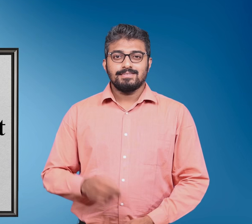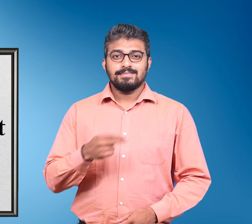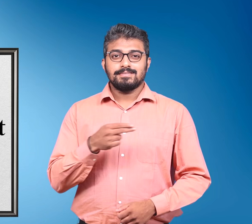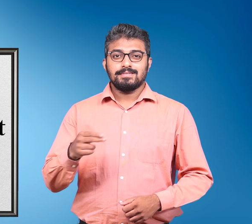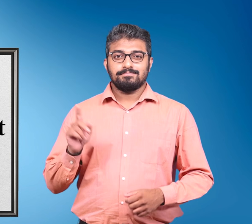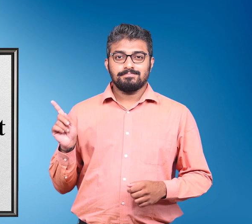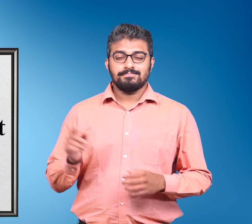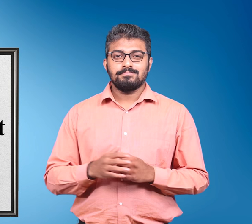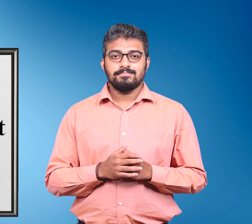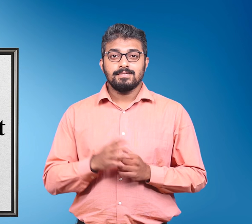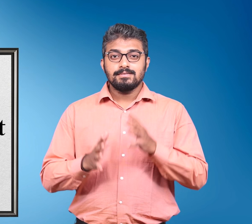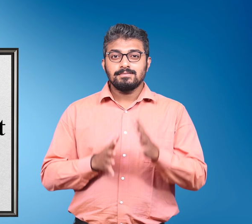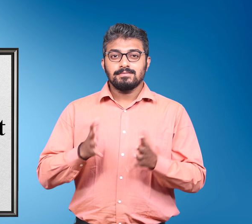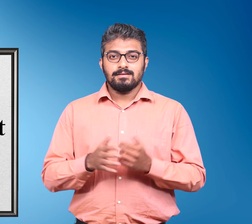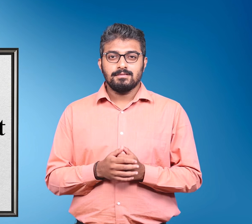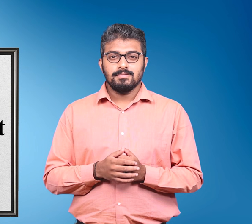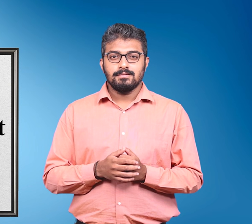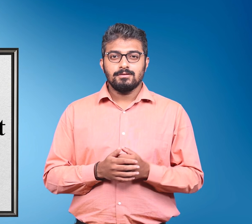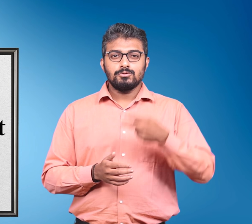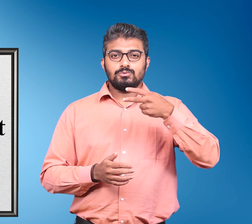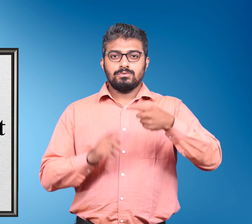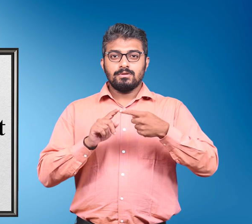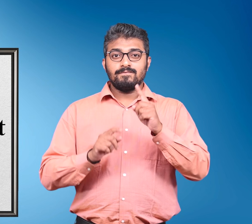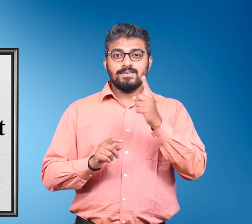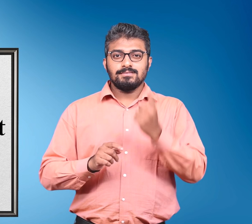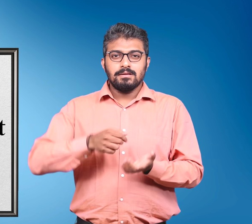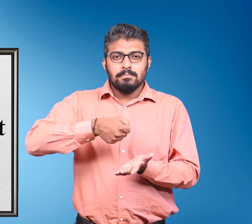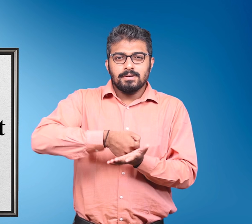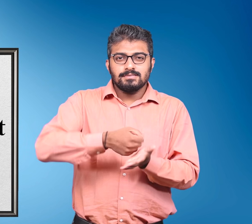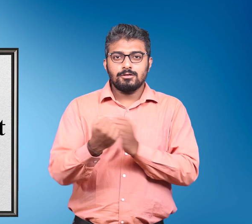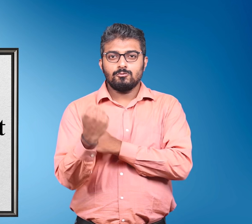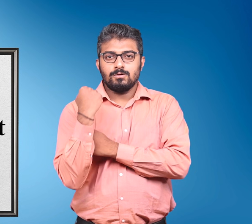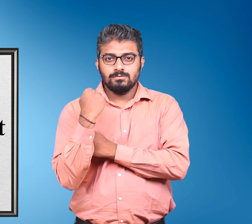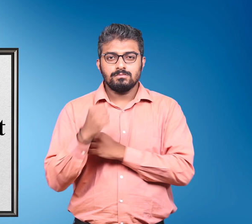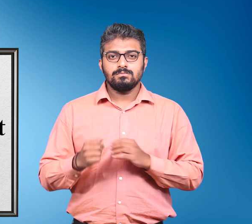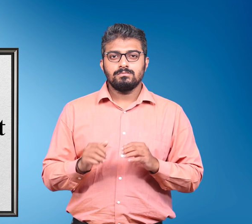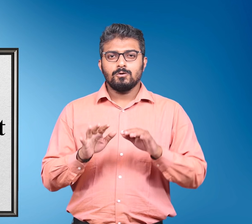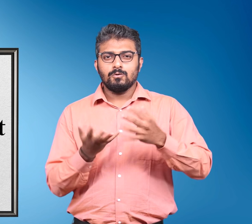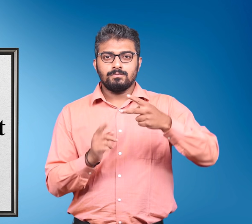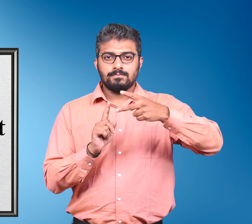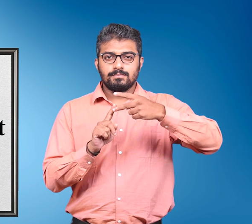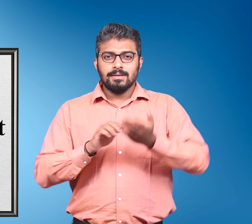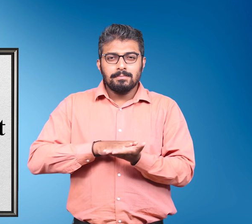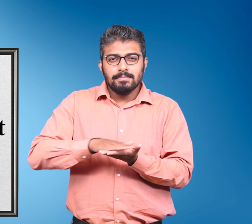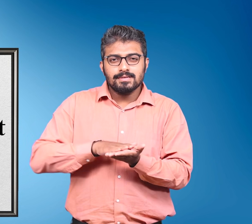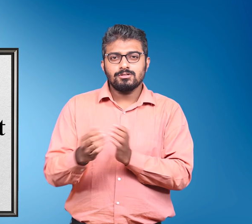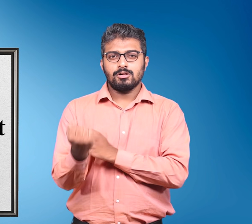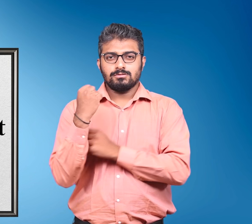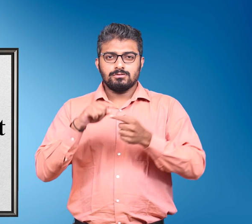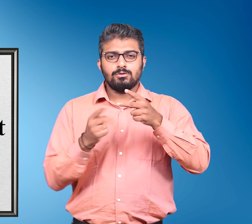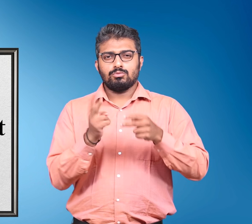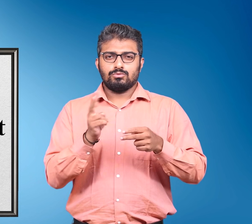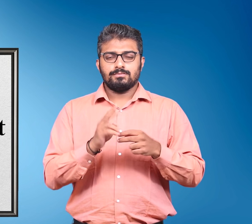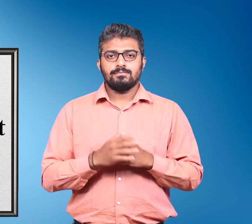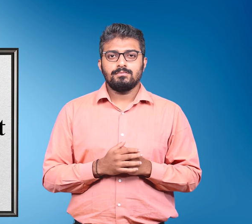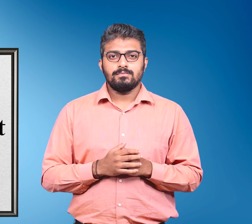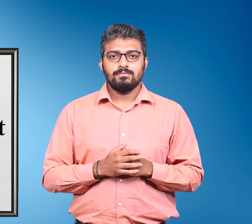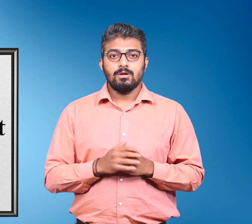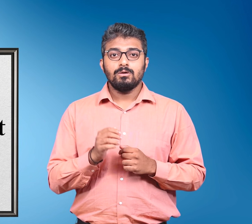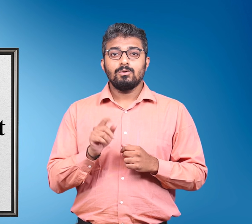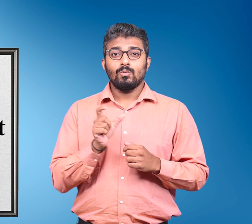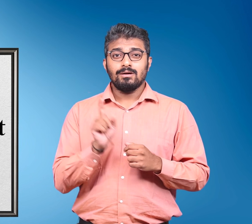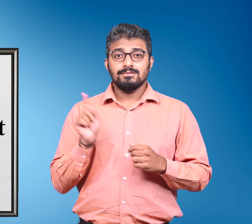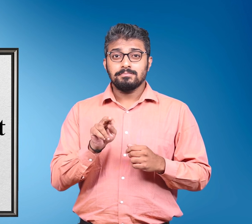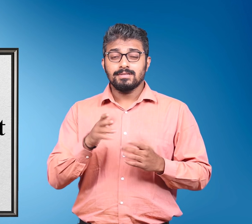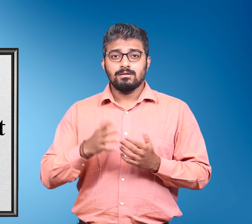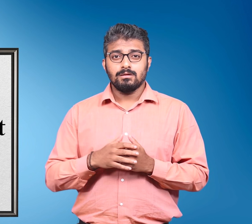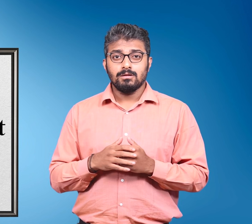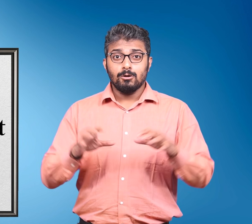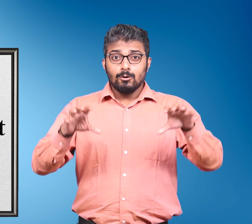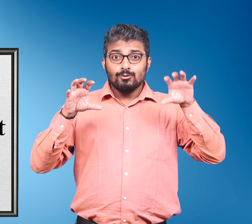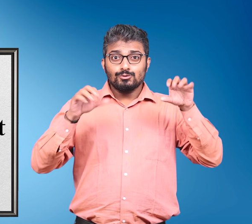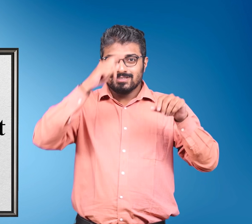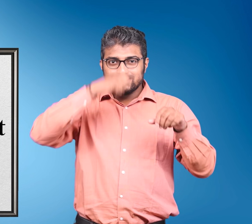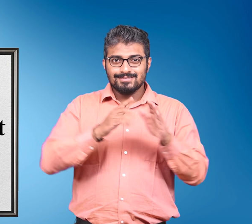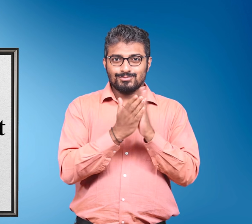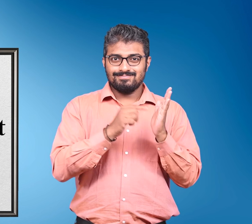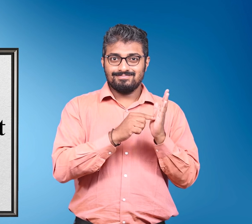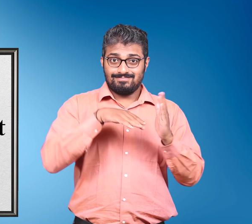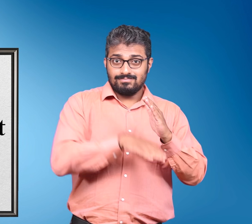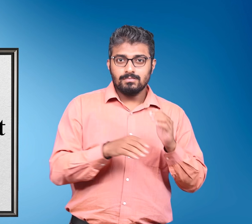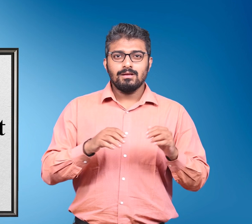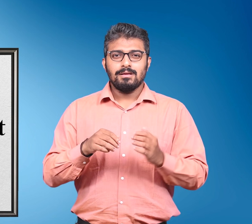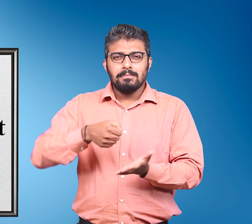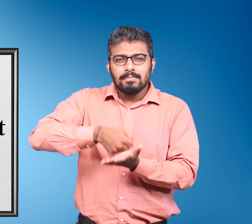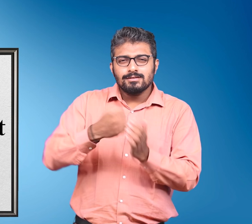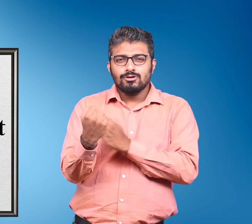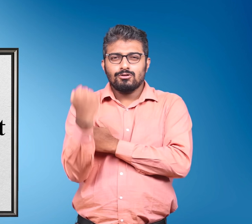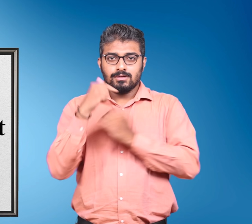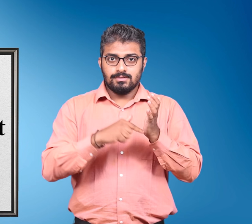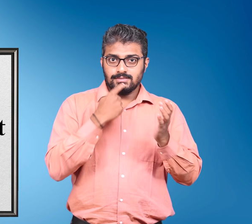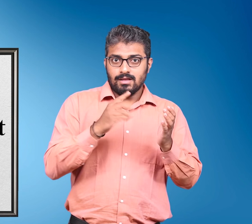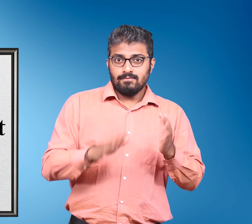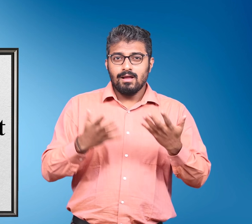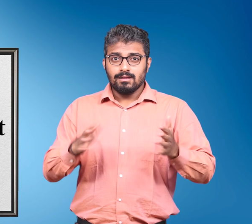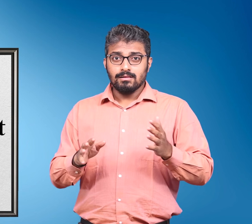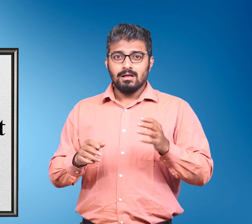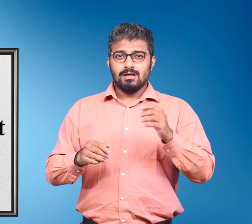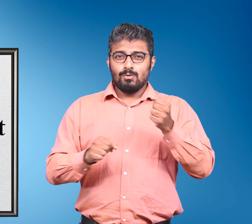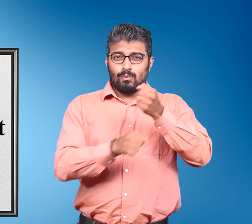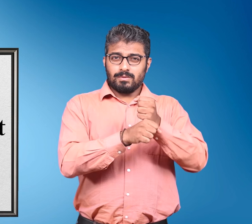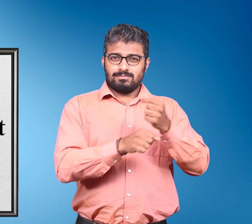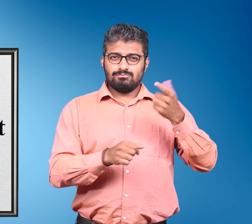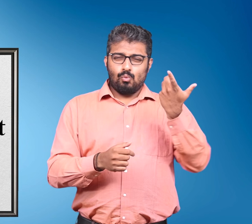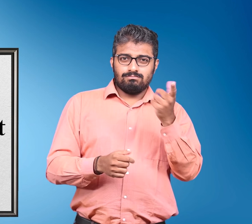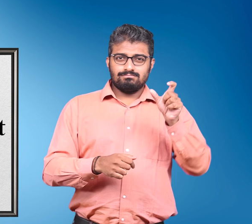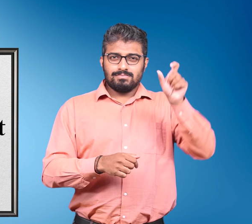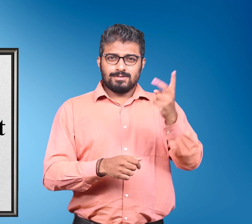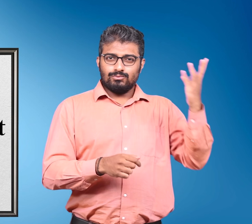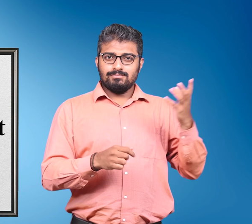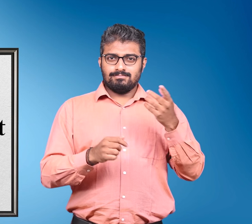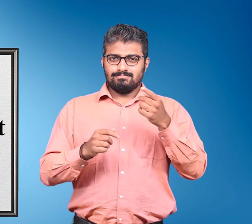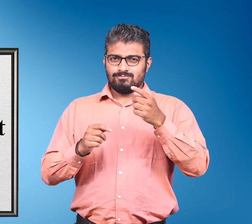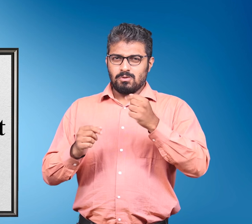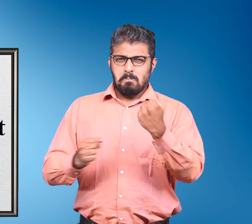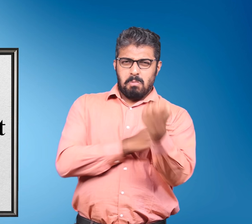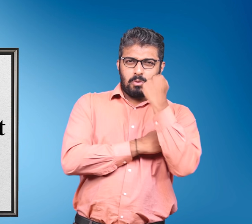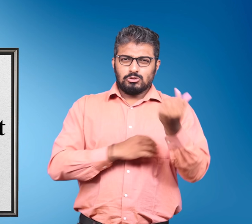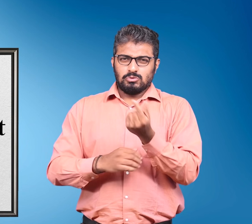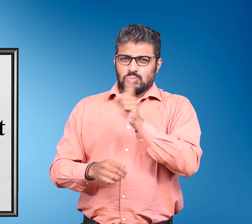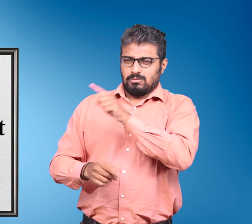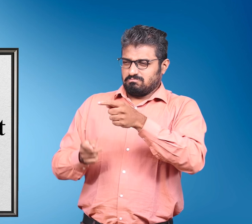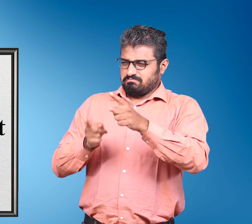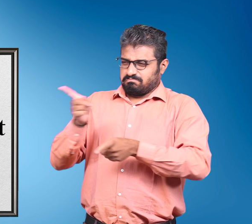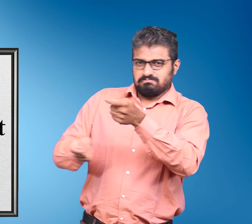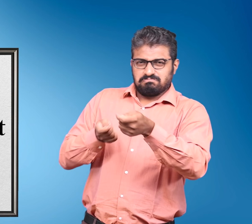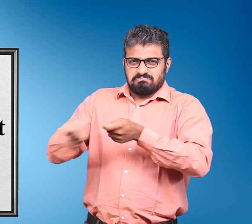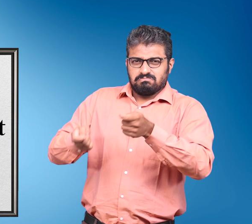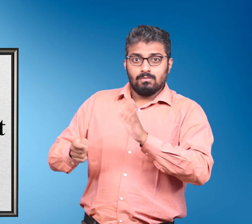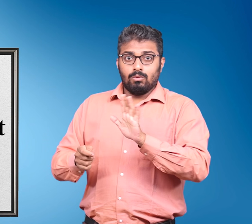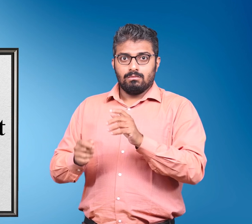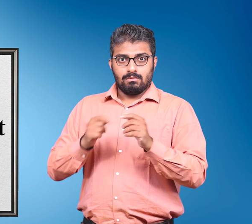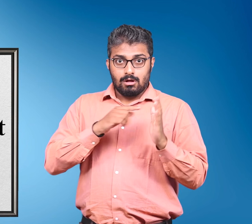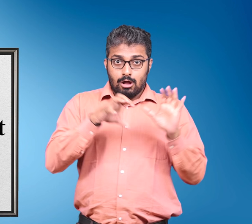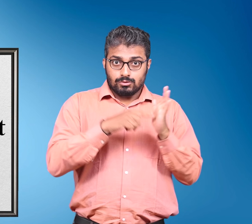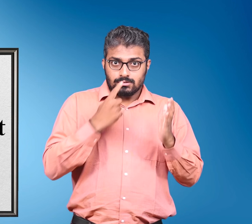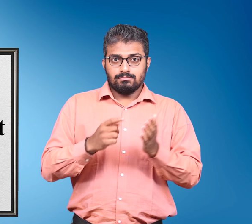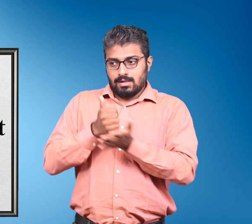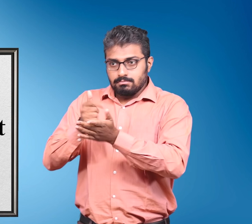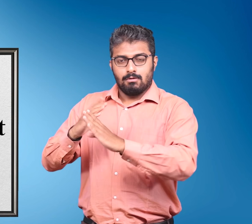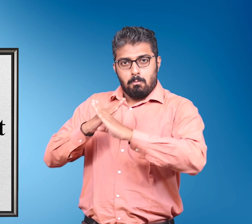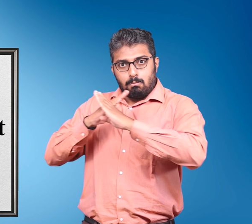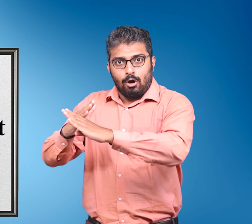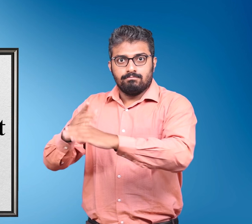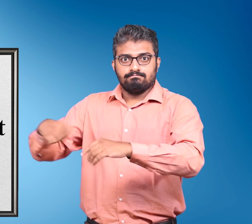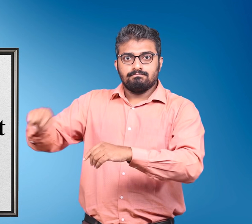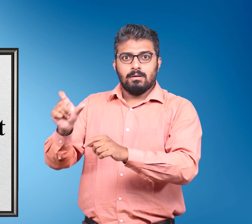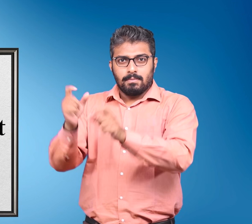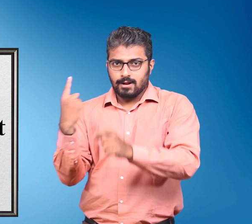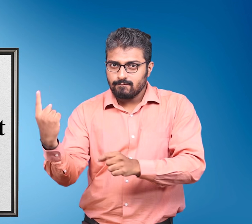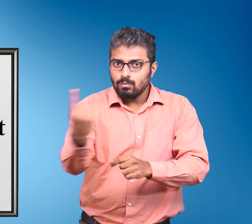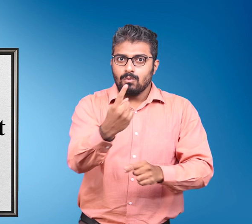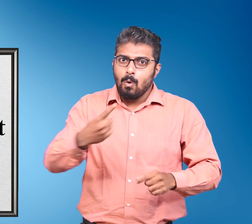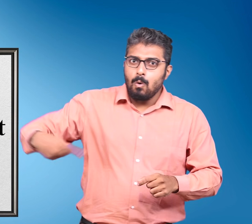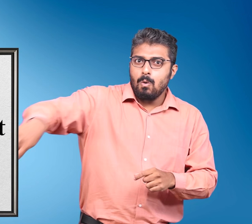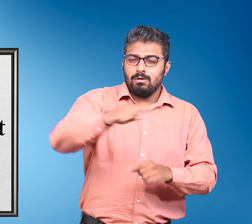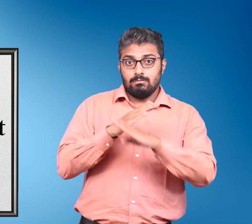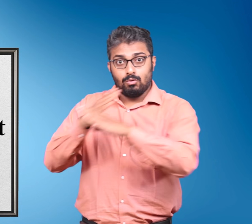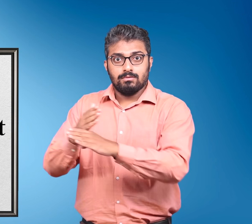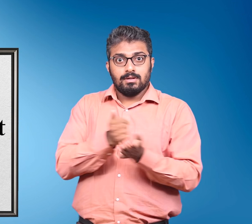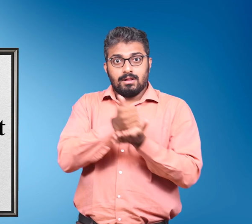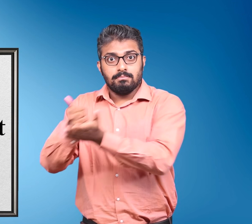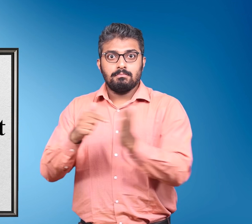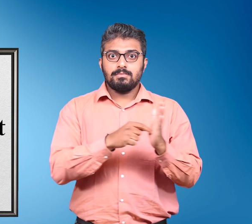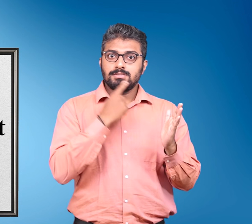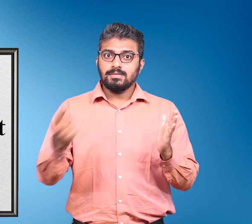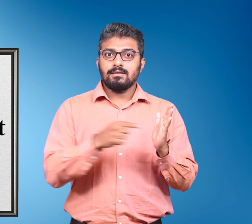Fundamental Right This sign means fundamental rights. Fundamental Rights are mentioned in the Constitution. They protect citizens against the arbitrary and absolute exercise of power by the State. The Constitution, thus, guarantees the rights of individuals